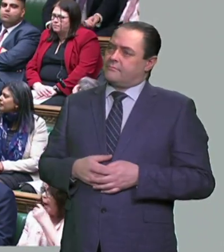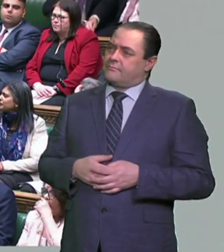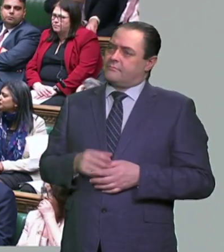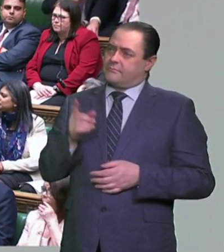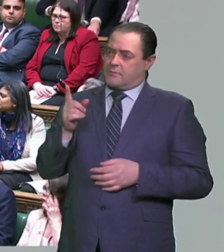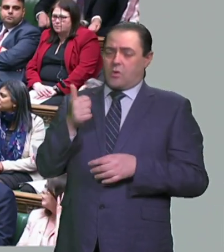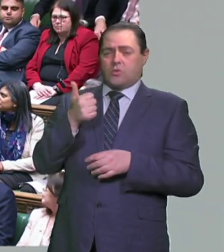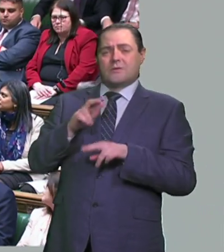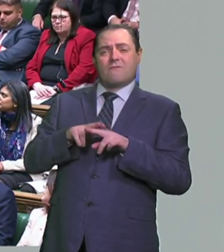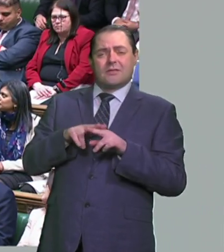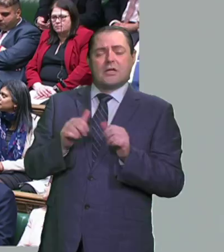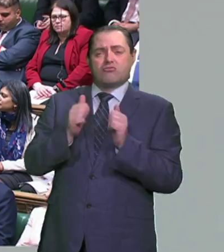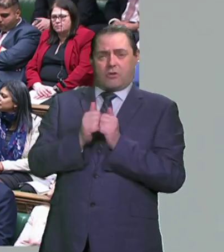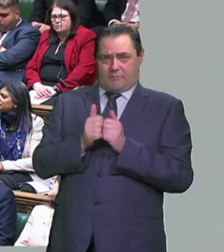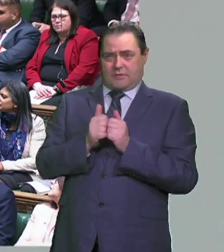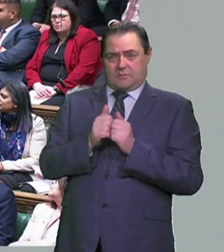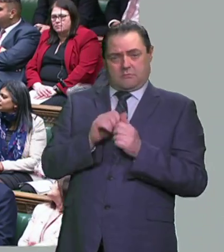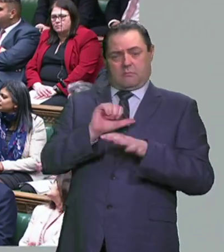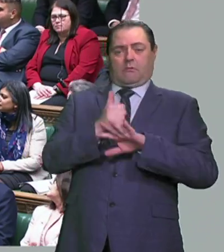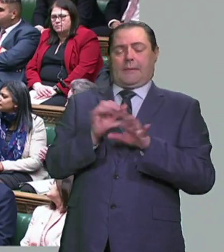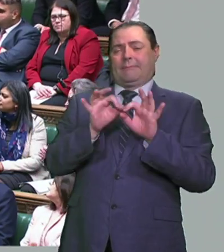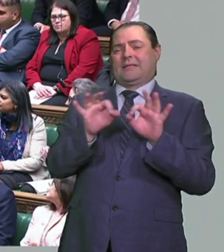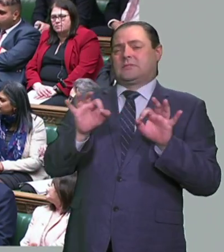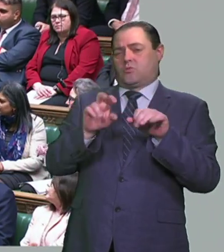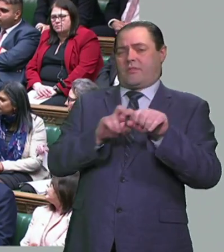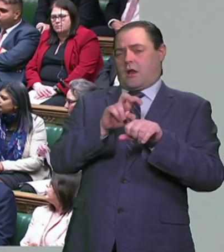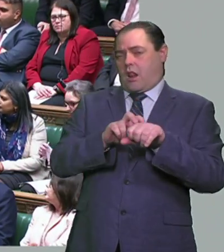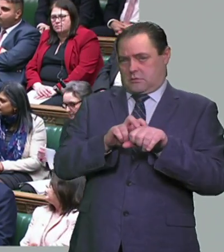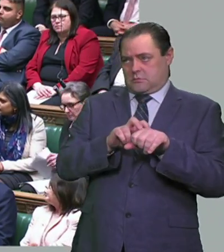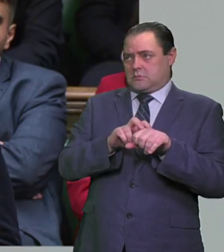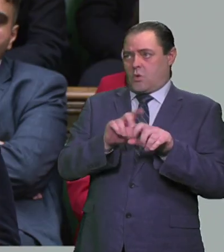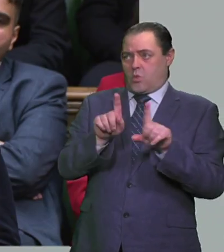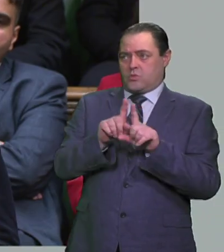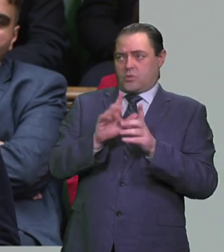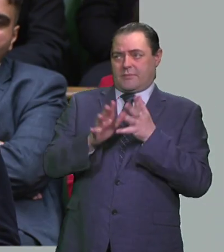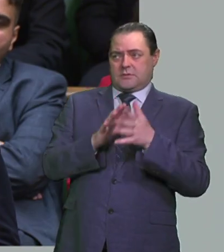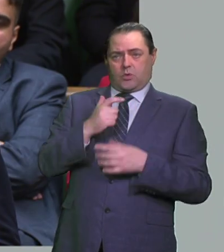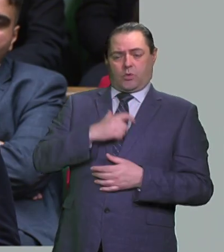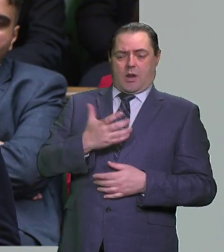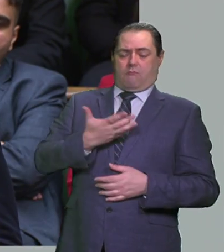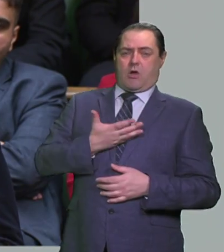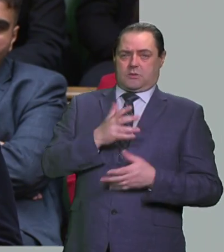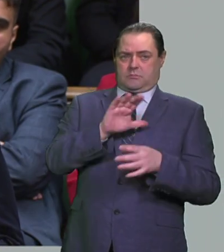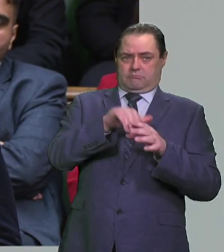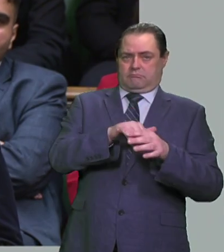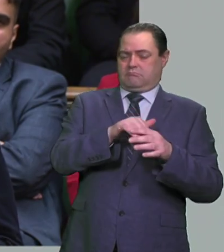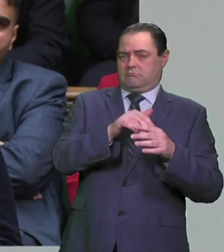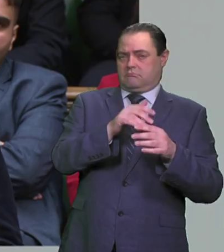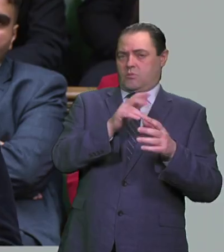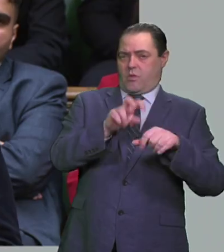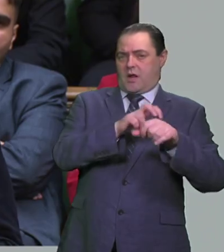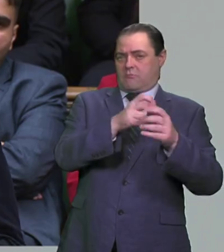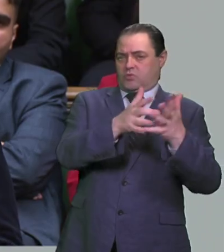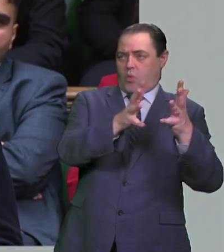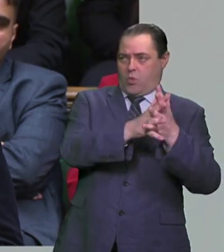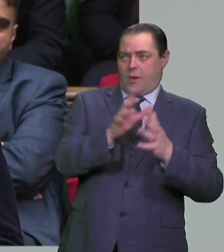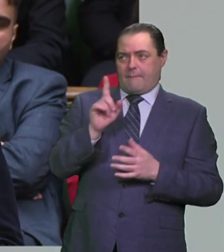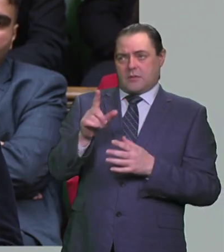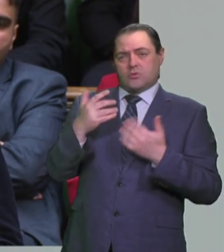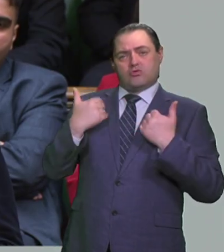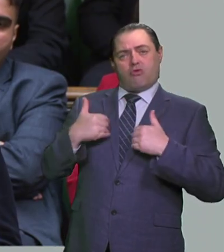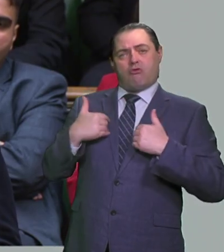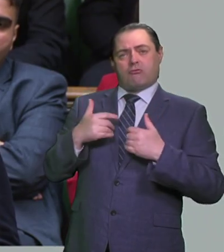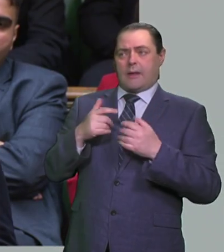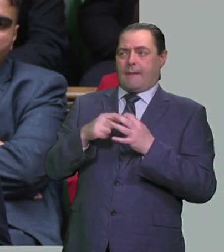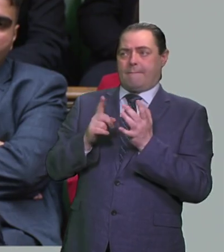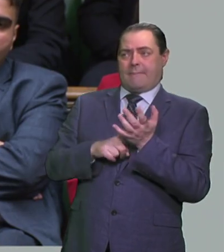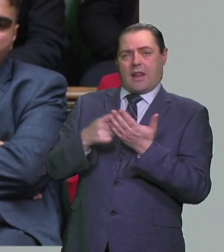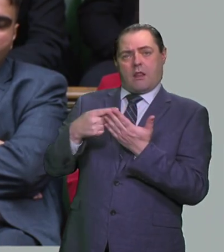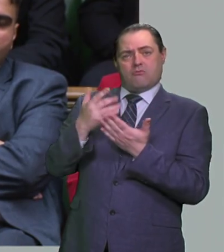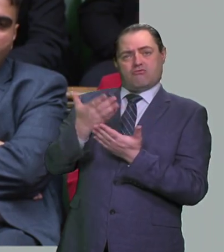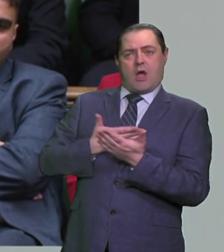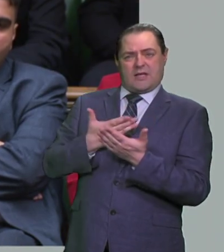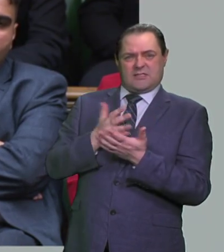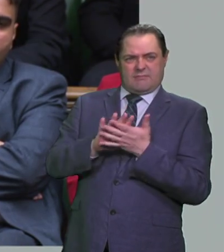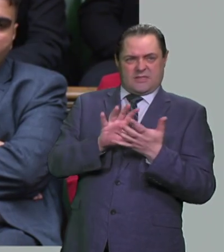The Good Friday agreement led to peace in Northern Ireland and enshrined human rights in Northern Irish law, yet the Tories’ Bill of Rights is nothing but a rights removal Bill.